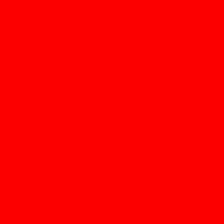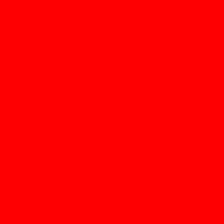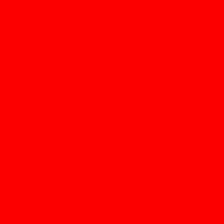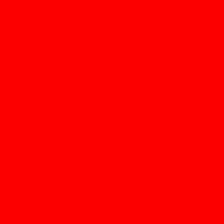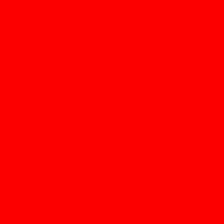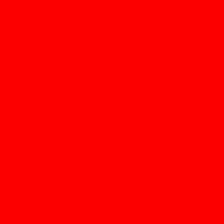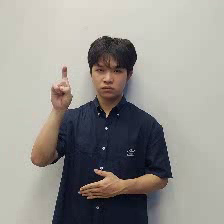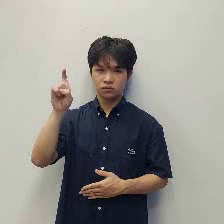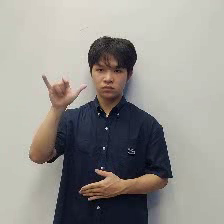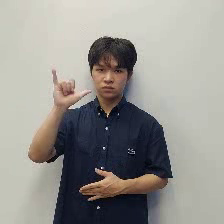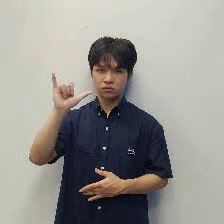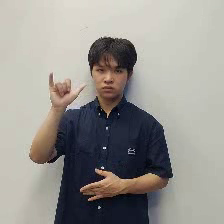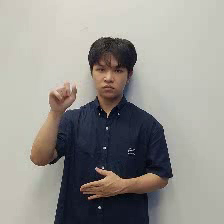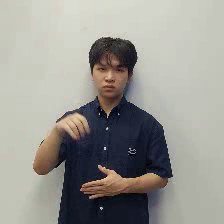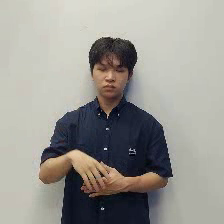Đồng ý